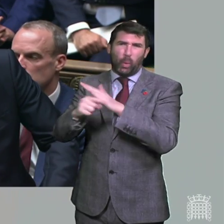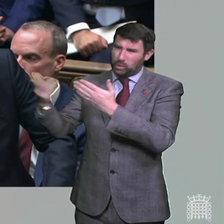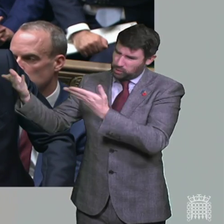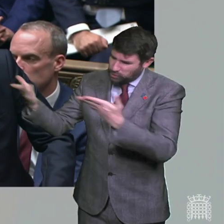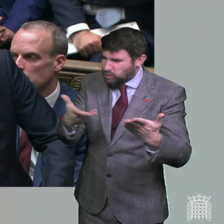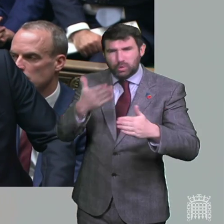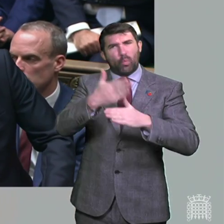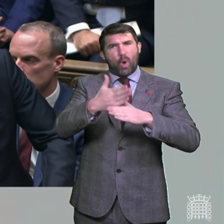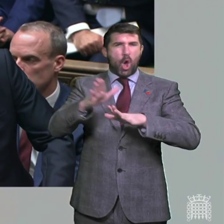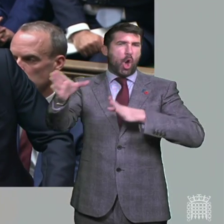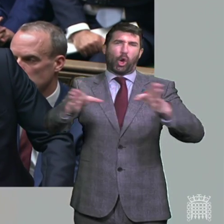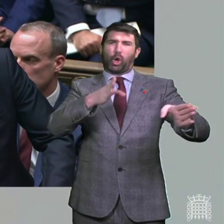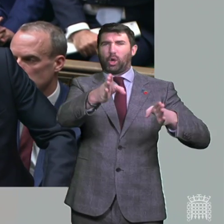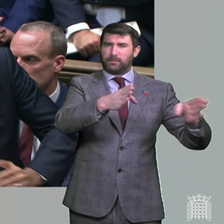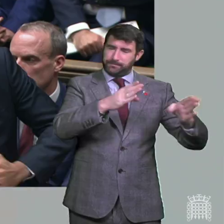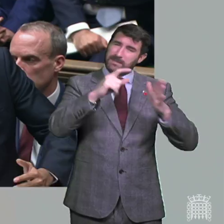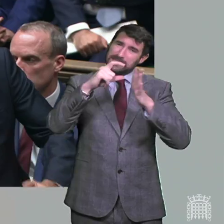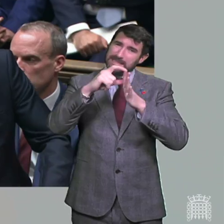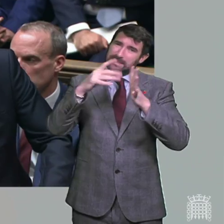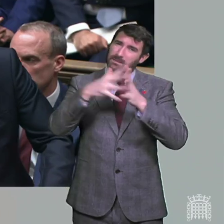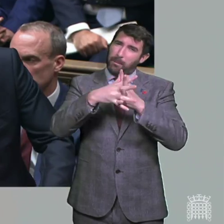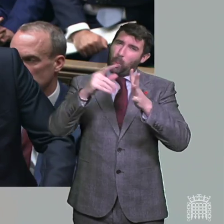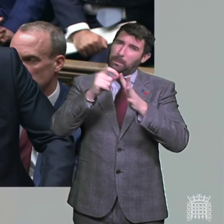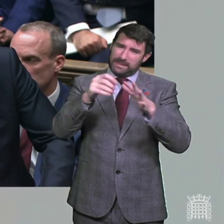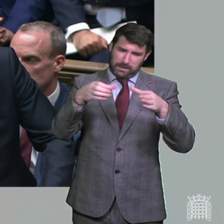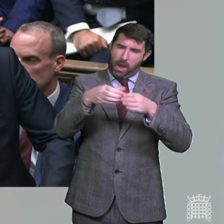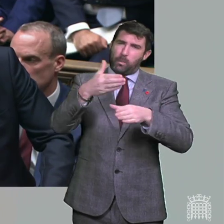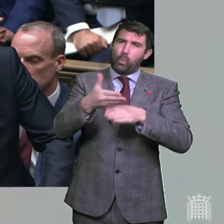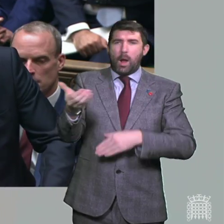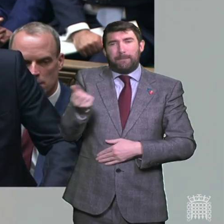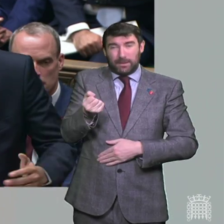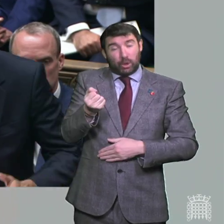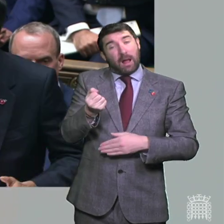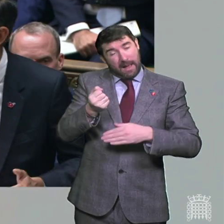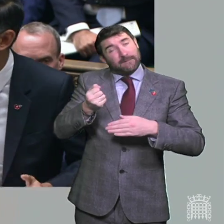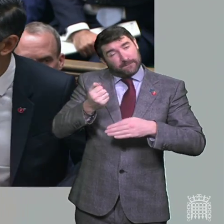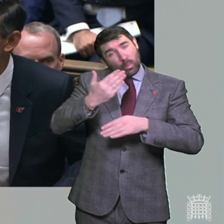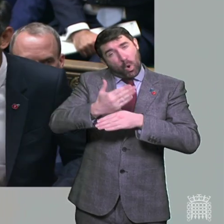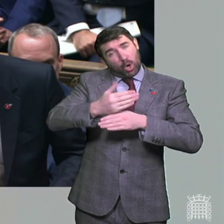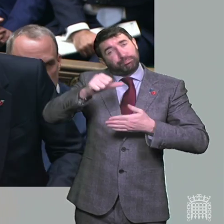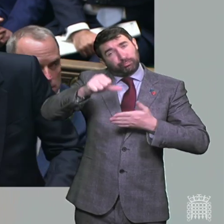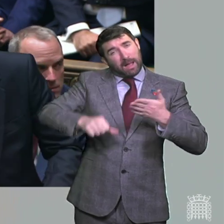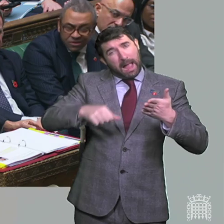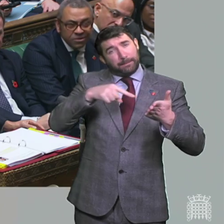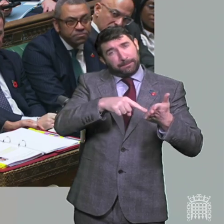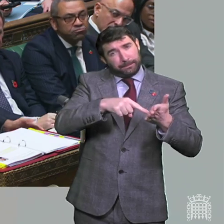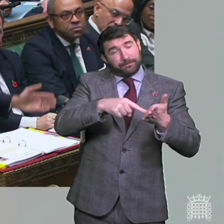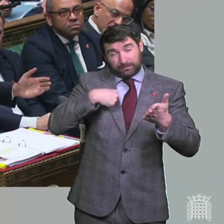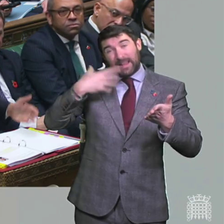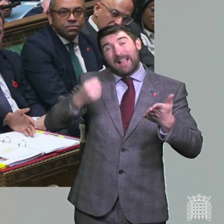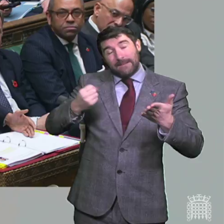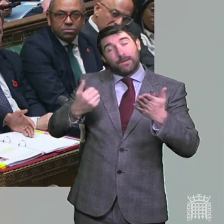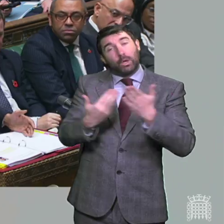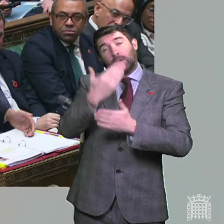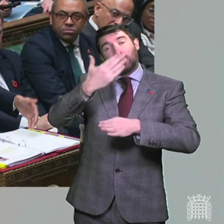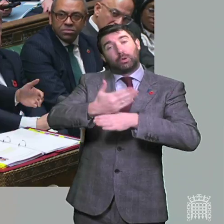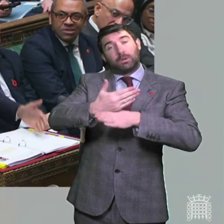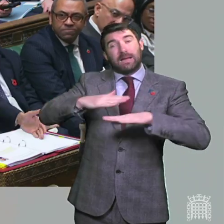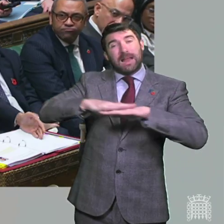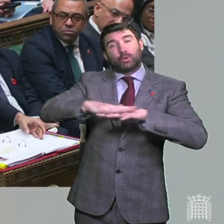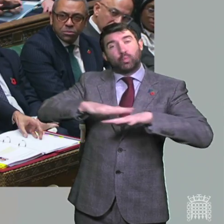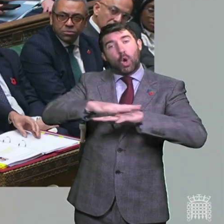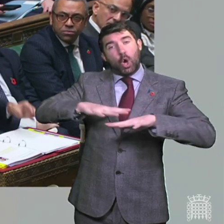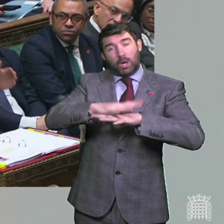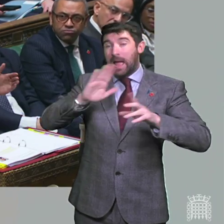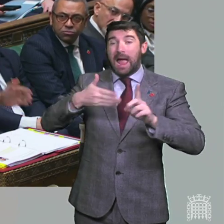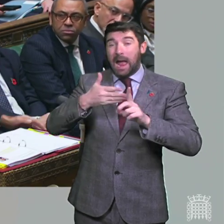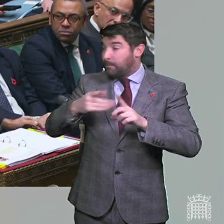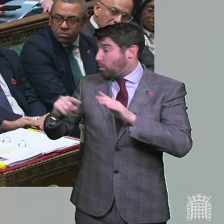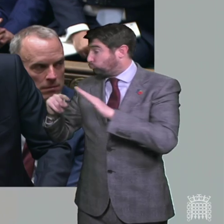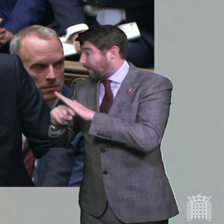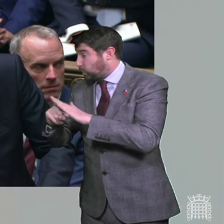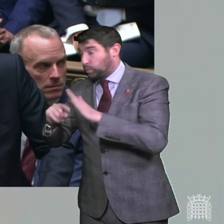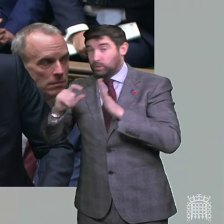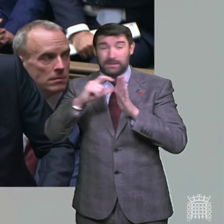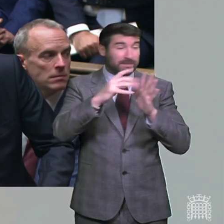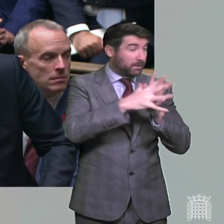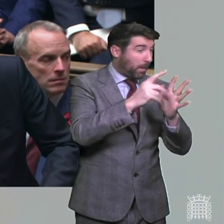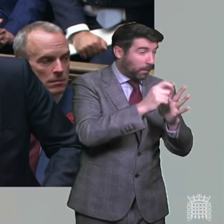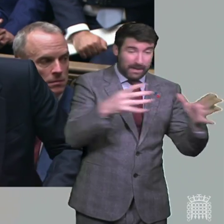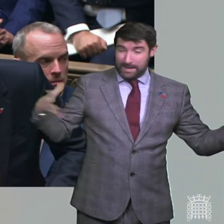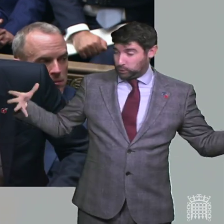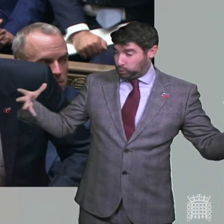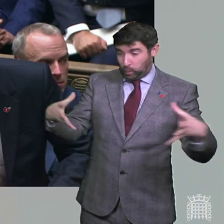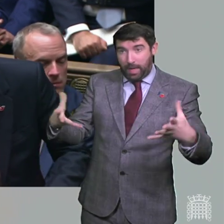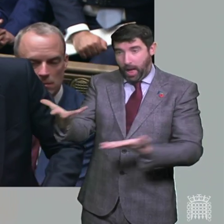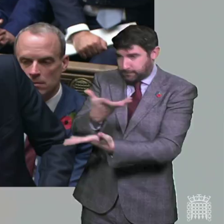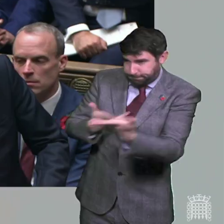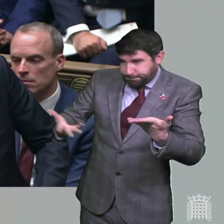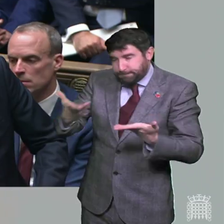The Department for Work and Pensions has a full programme in place, and I can also tell him that our Refugee Leads Network brings together refugee organisations and the DWP to connect those refugees with employment opportunities.